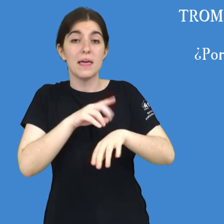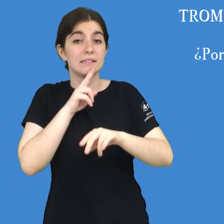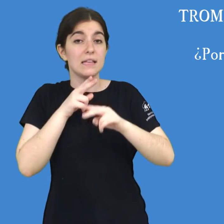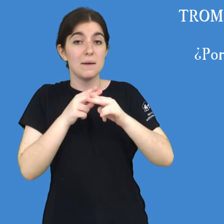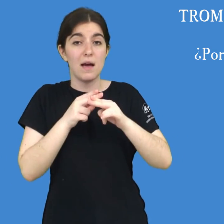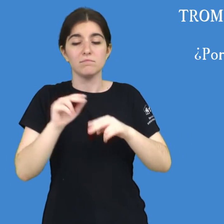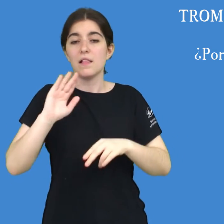nombre